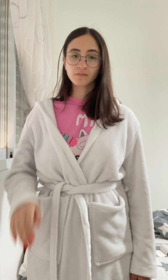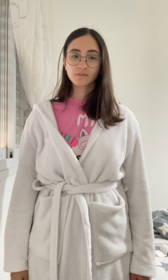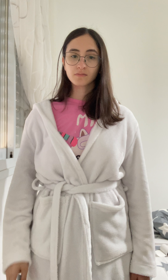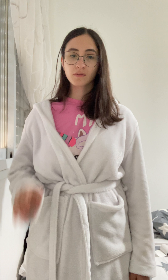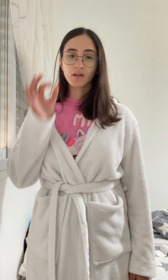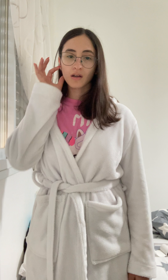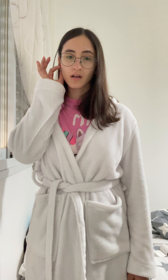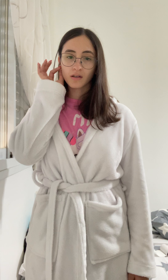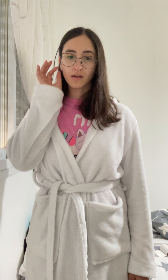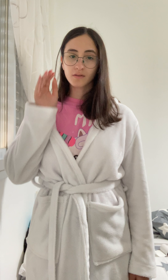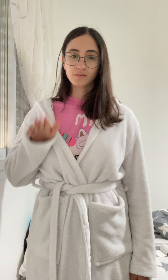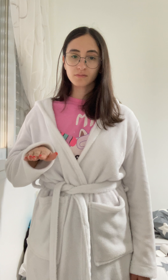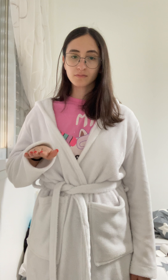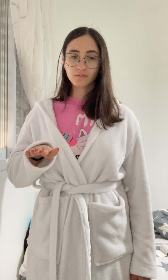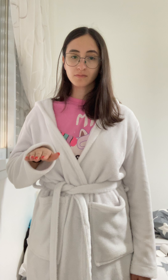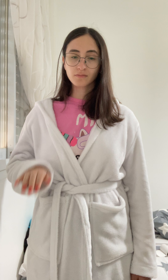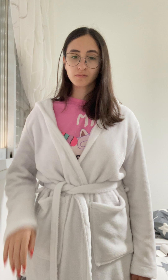ילדה